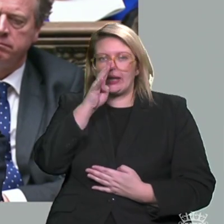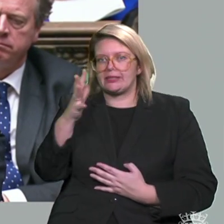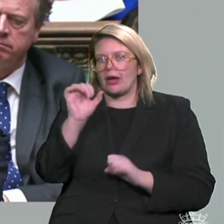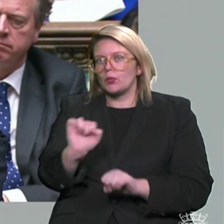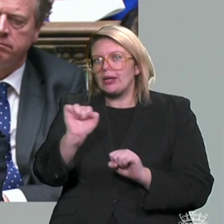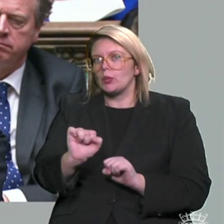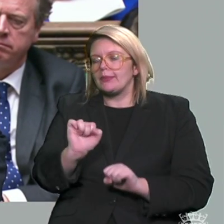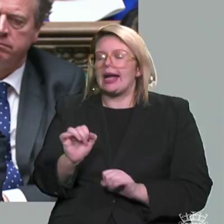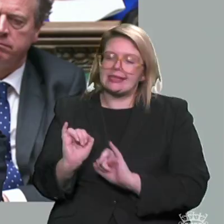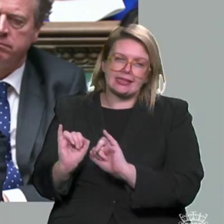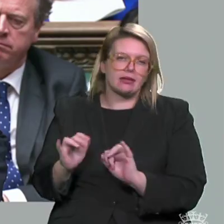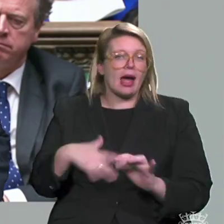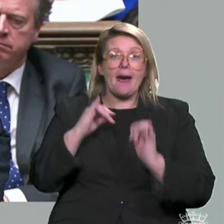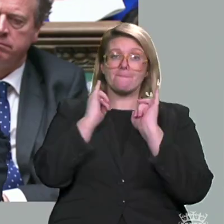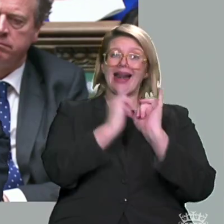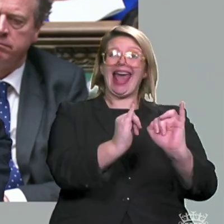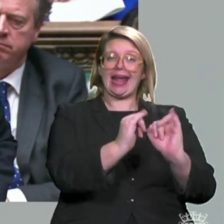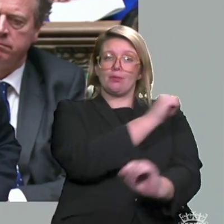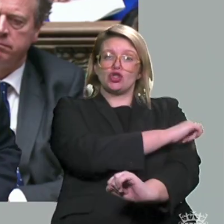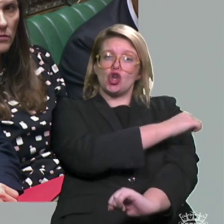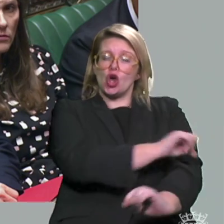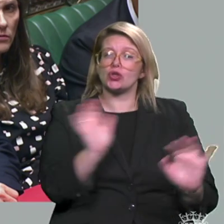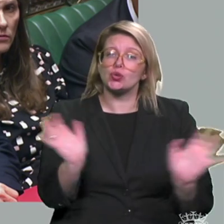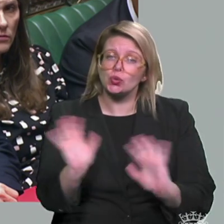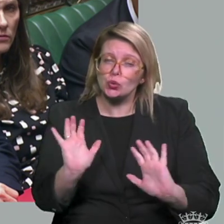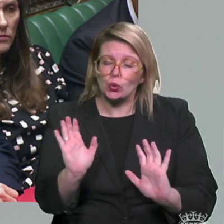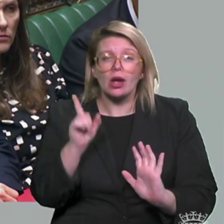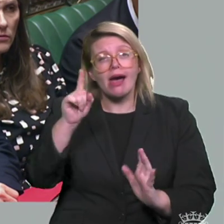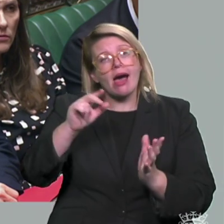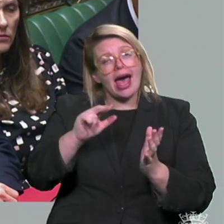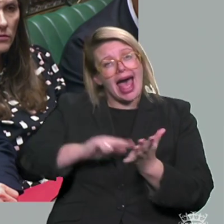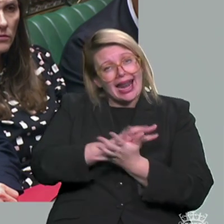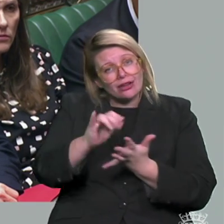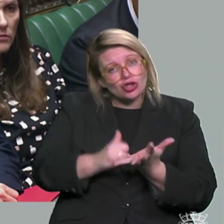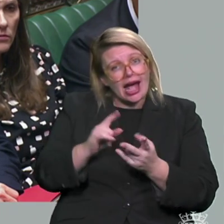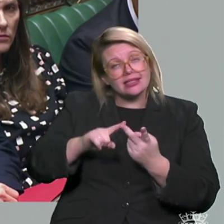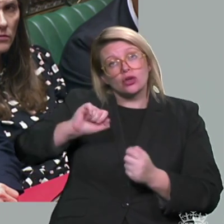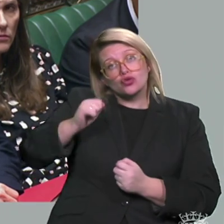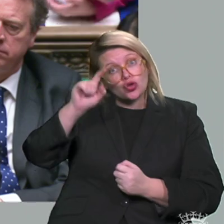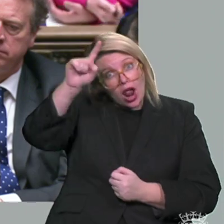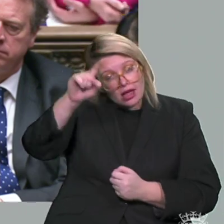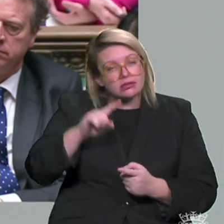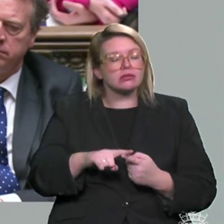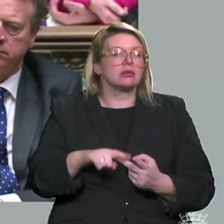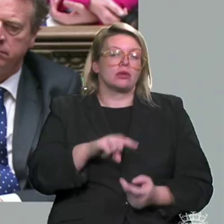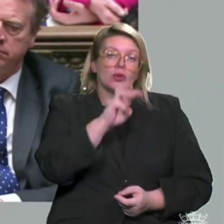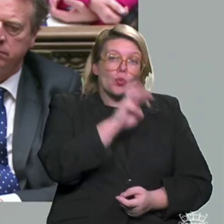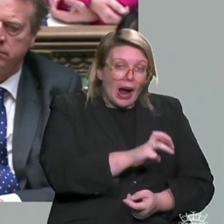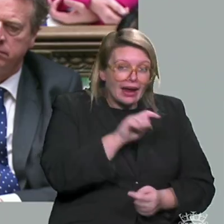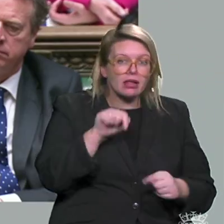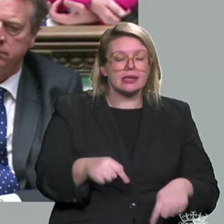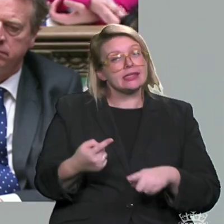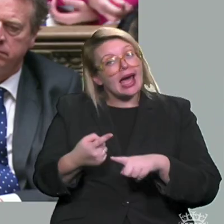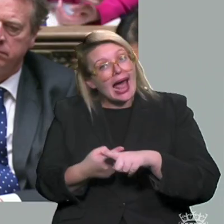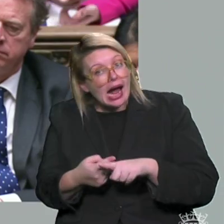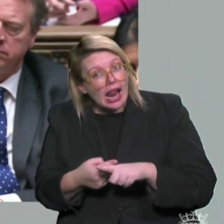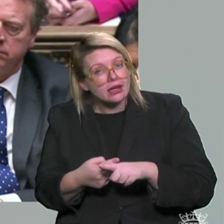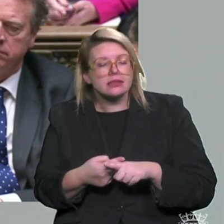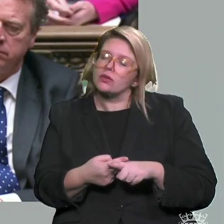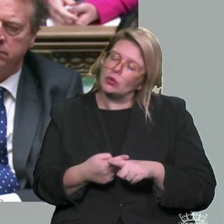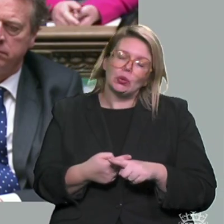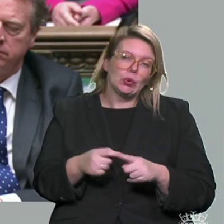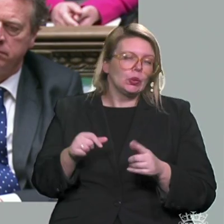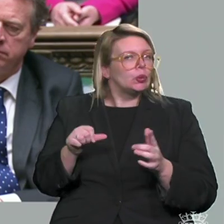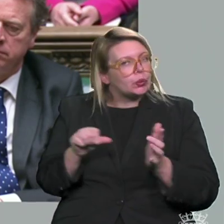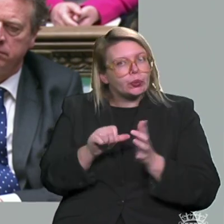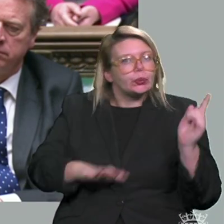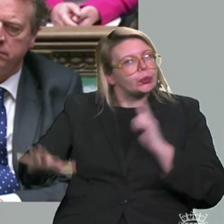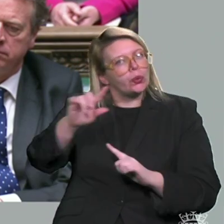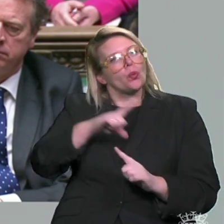This is about recognising that the NHS, whether in Scotland, in Wales—where it is run by the Labour party—or here in England, is facing pressure as we recover from the pandemic.